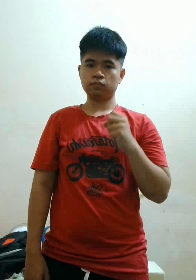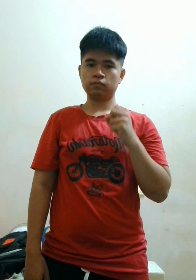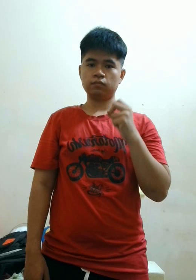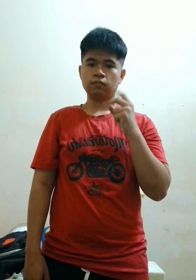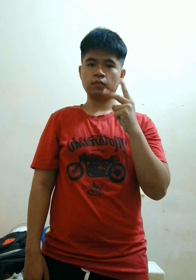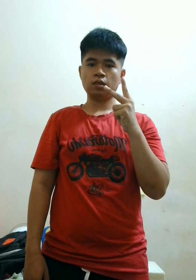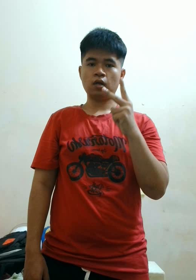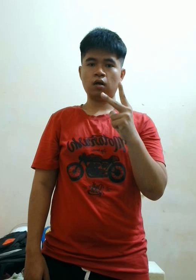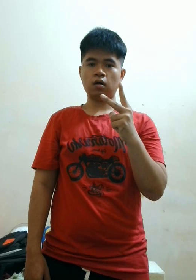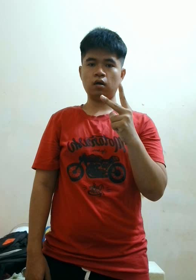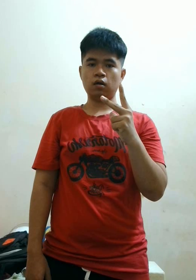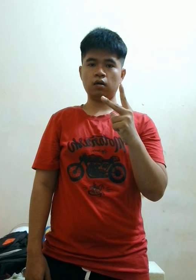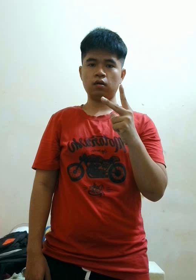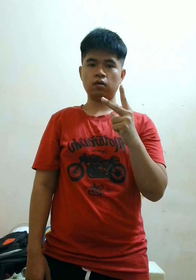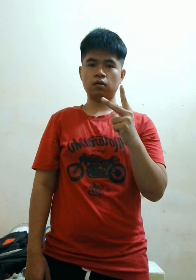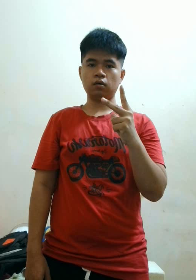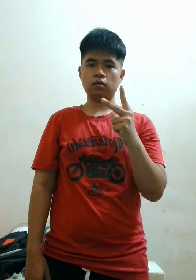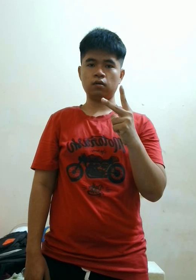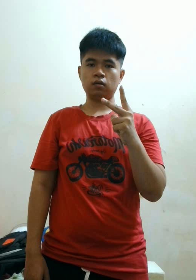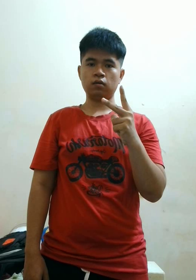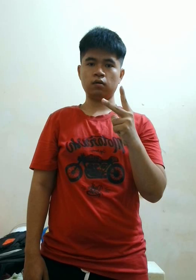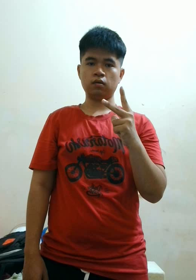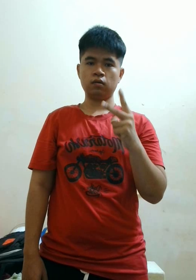h